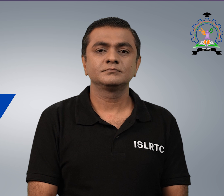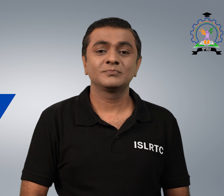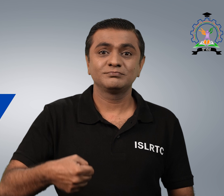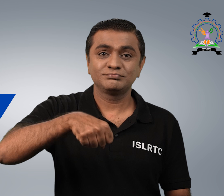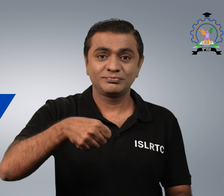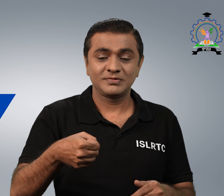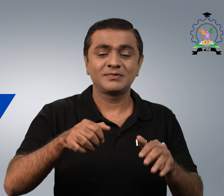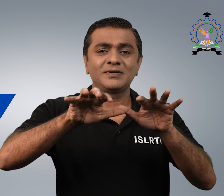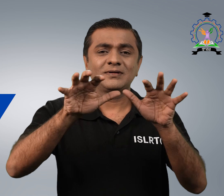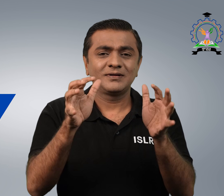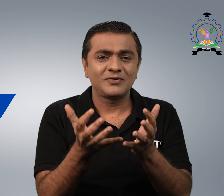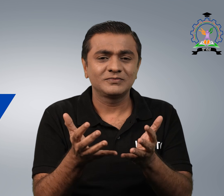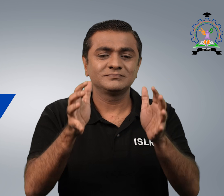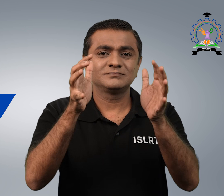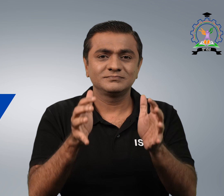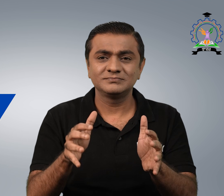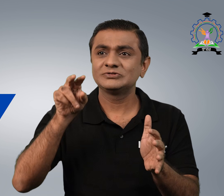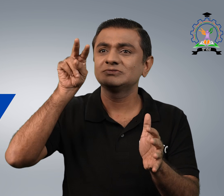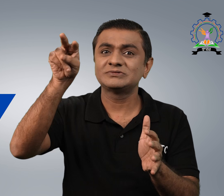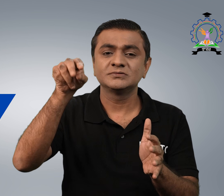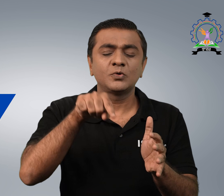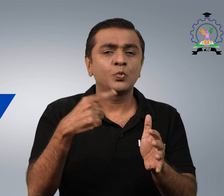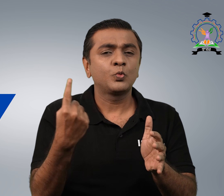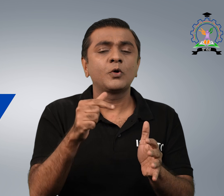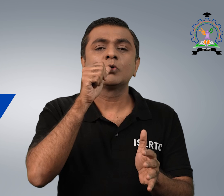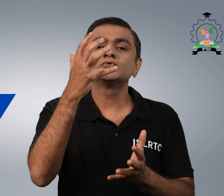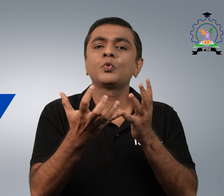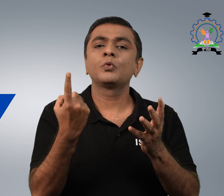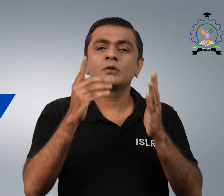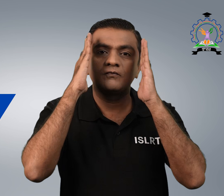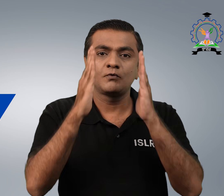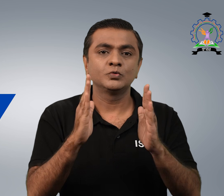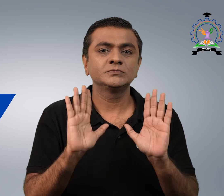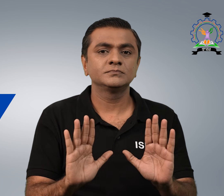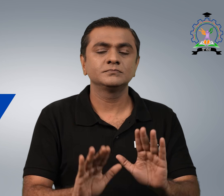A kettle, usually electric is a container used for boiling water.